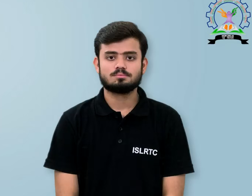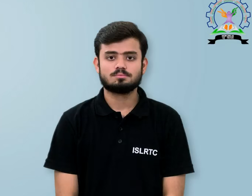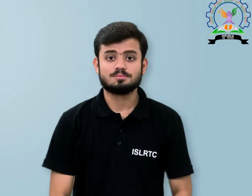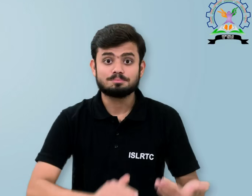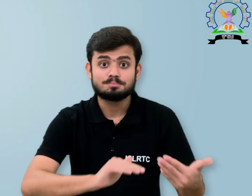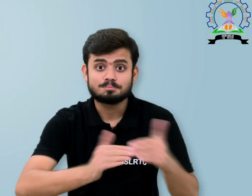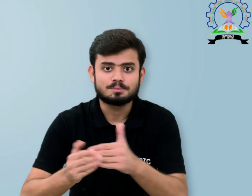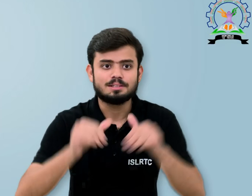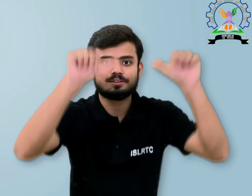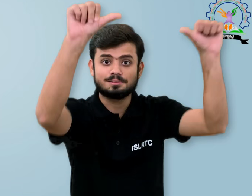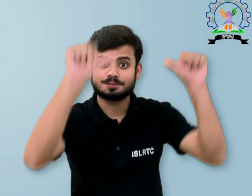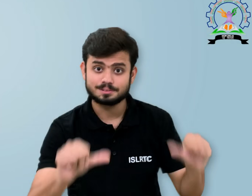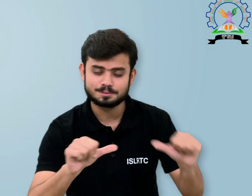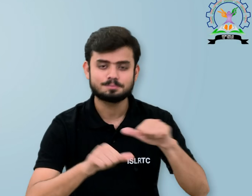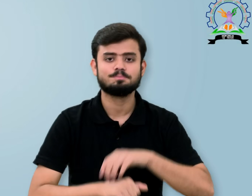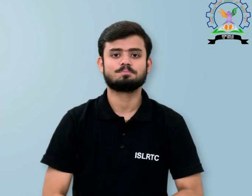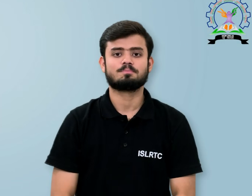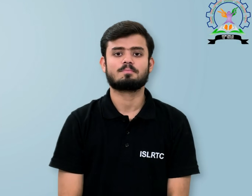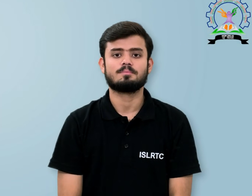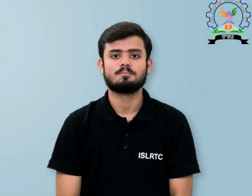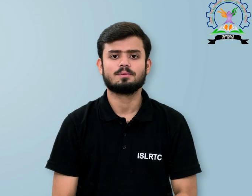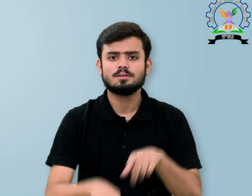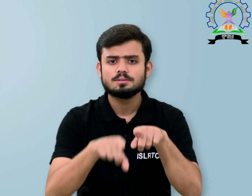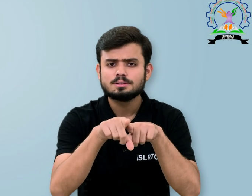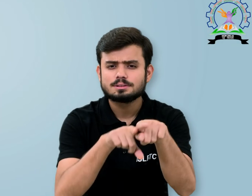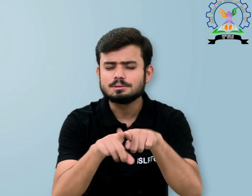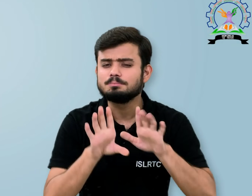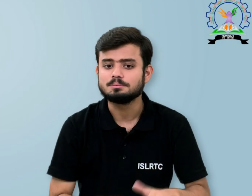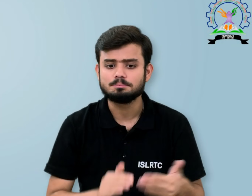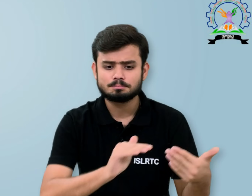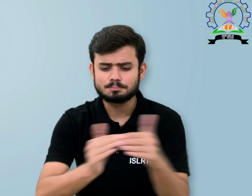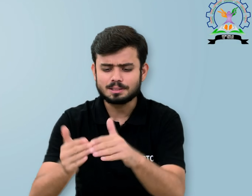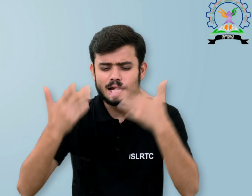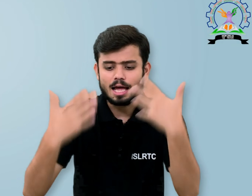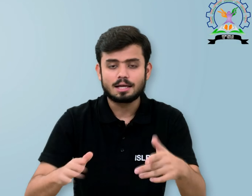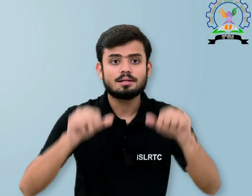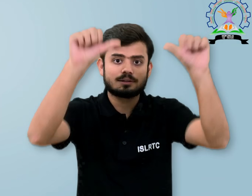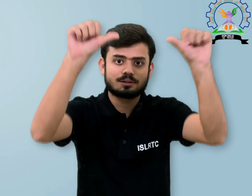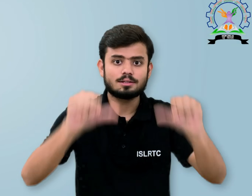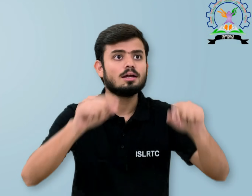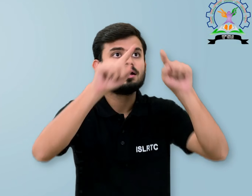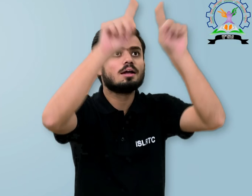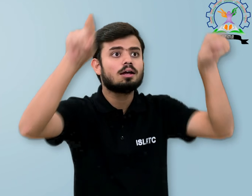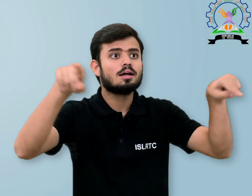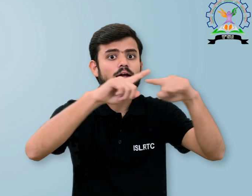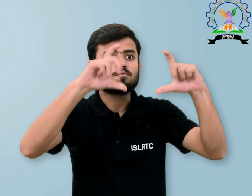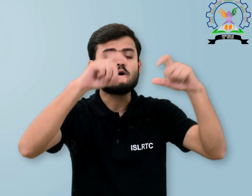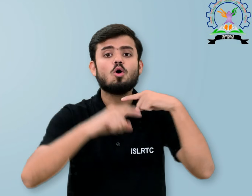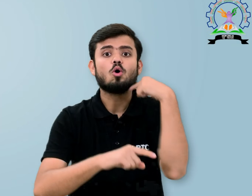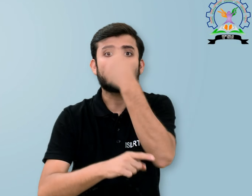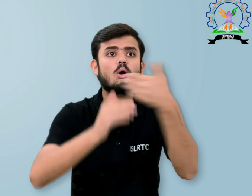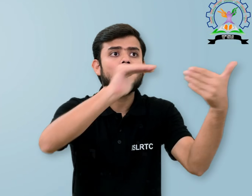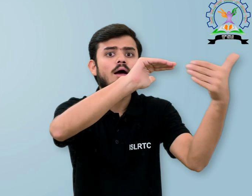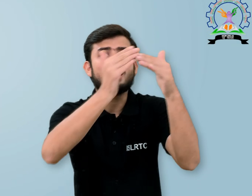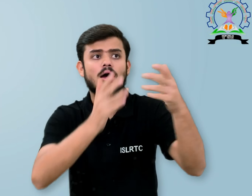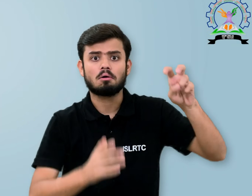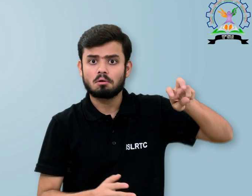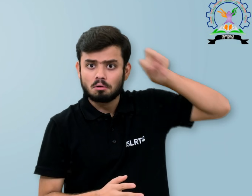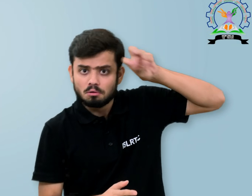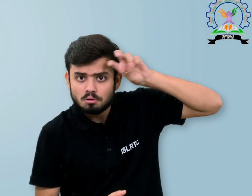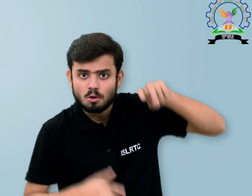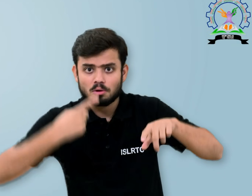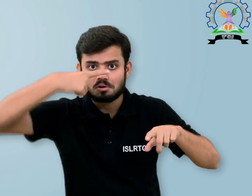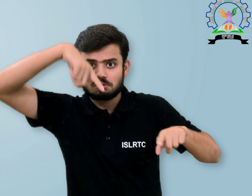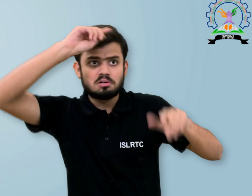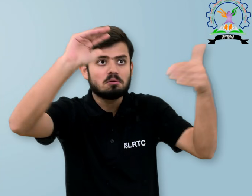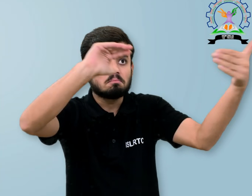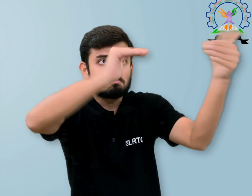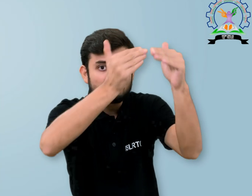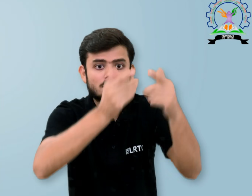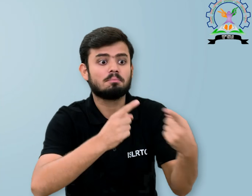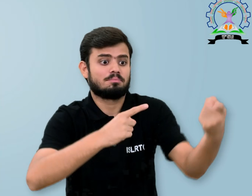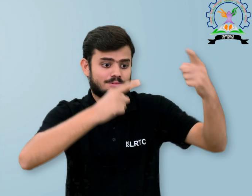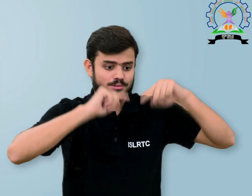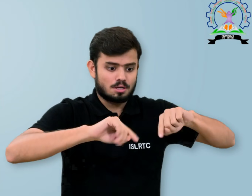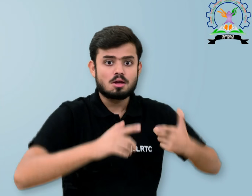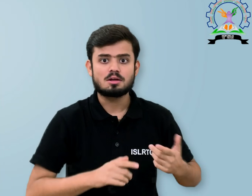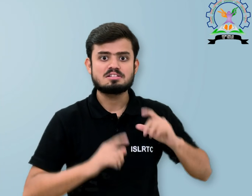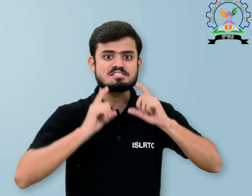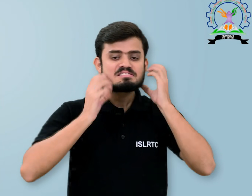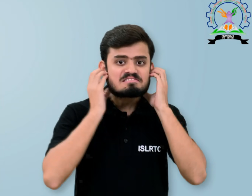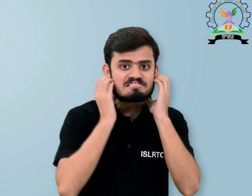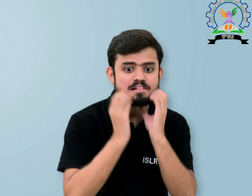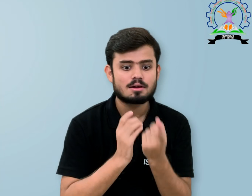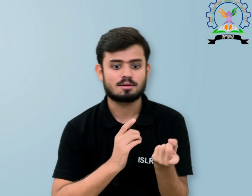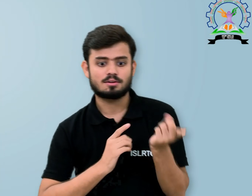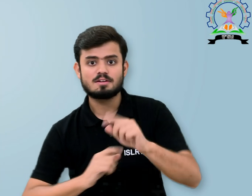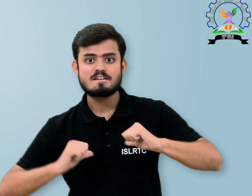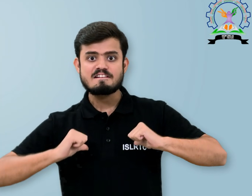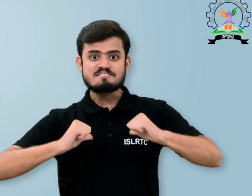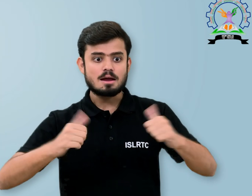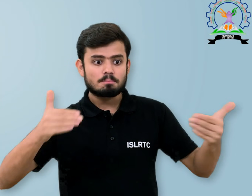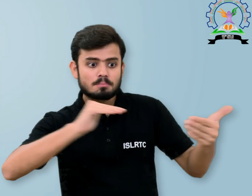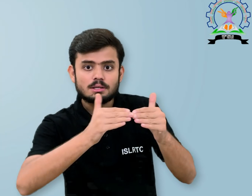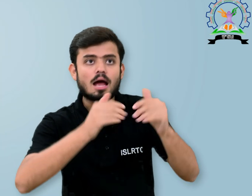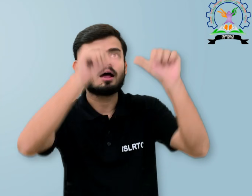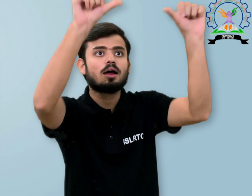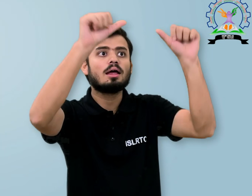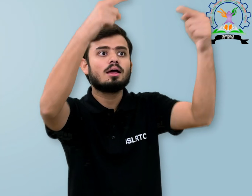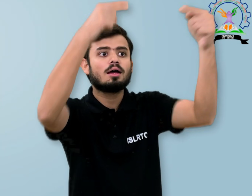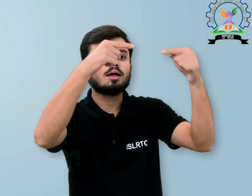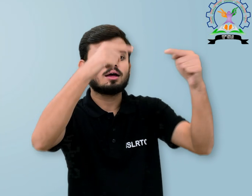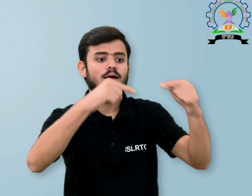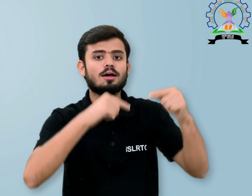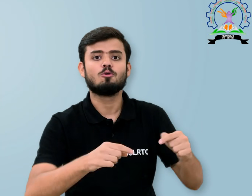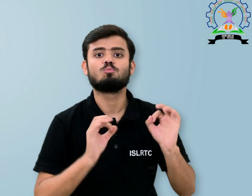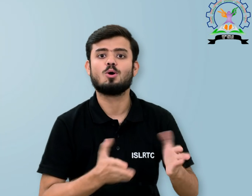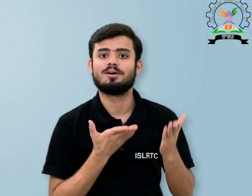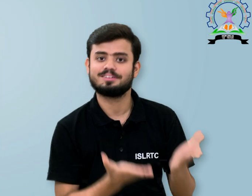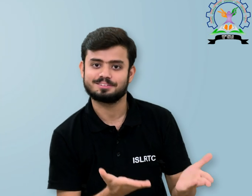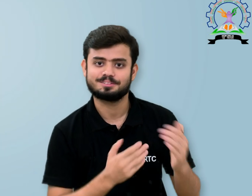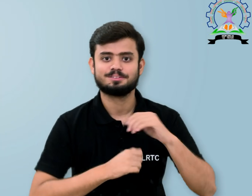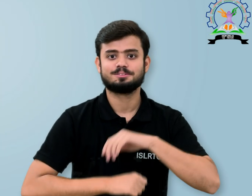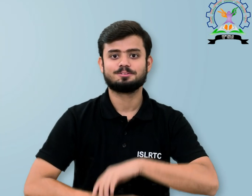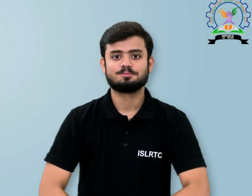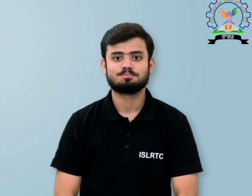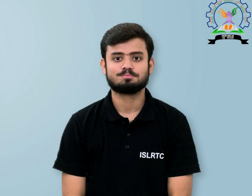Card A card is the lineup of bouts or fights scheduled for a boxing event.